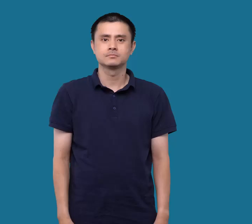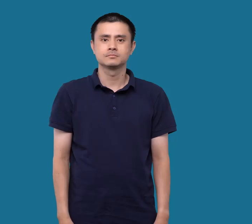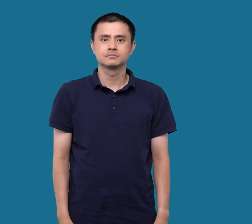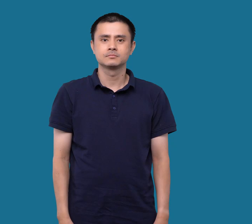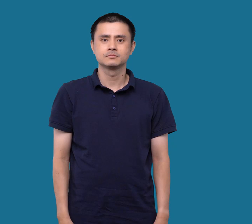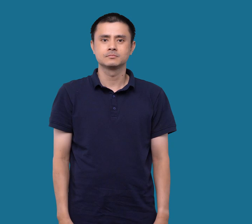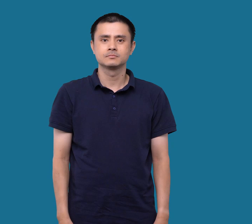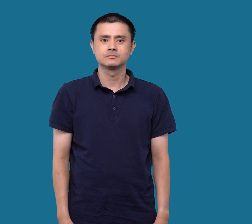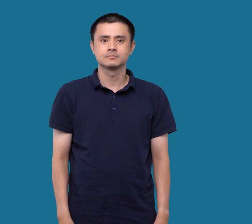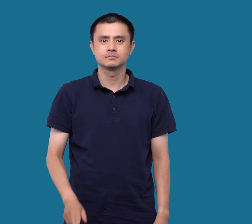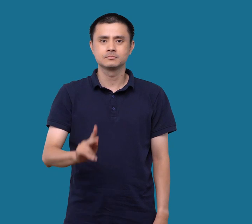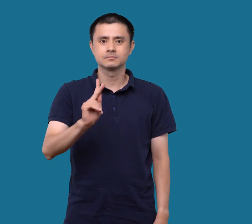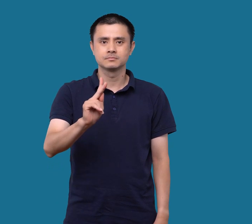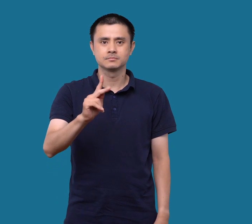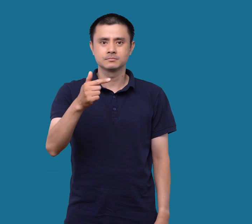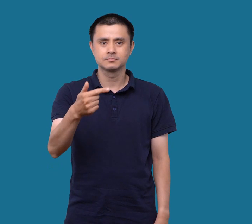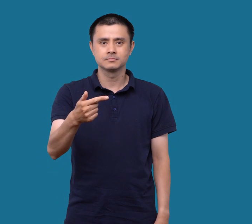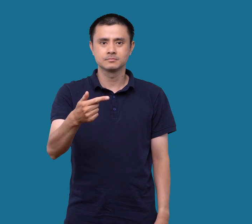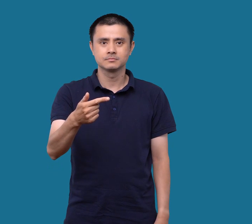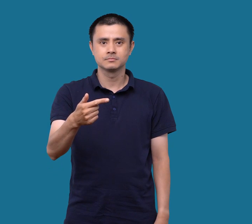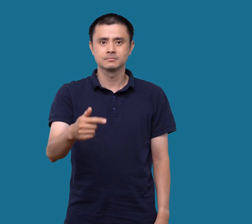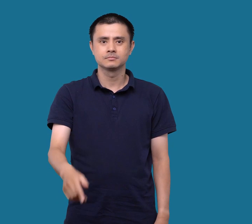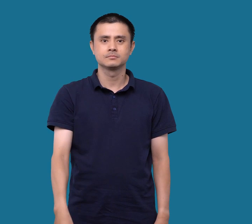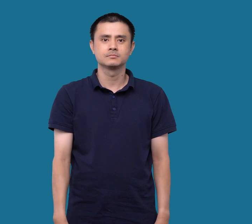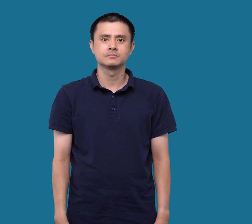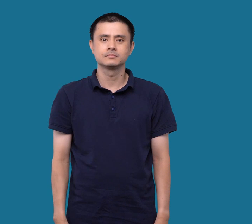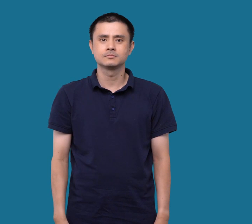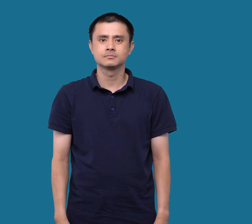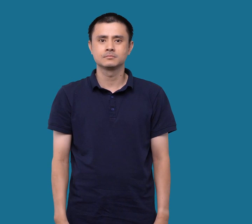ki-lô-gam